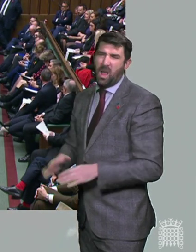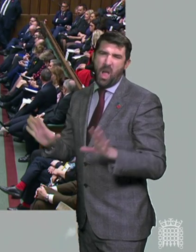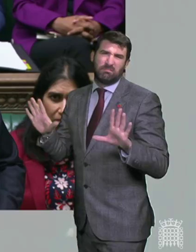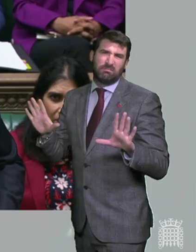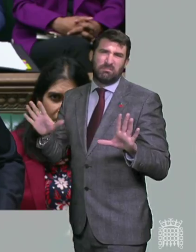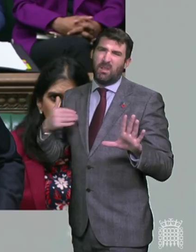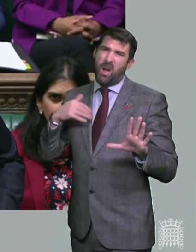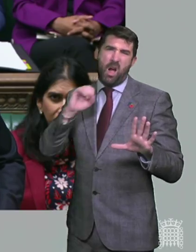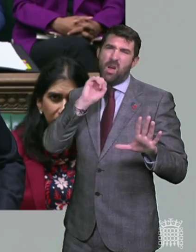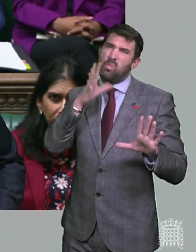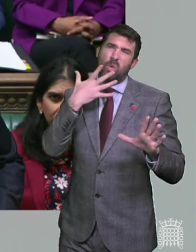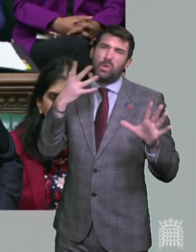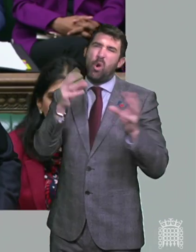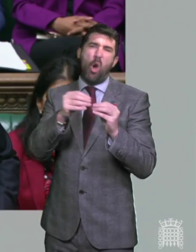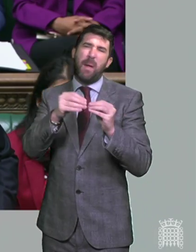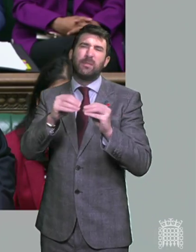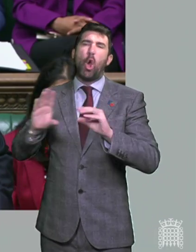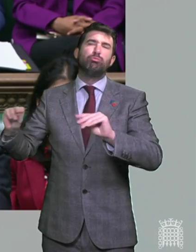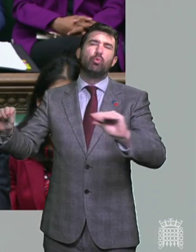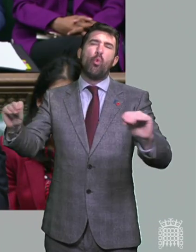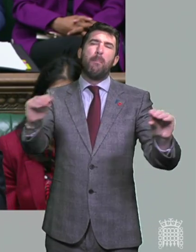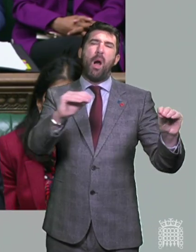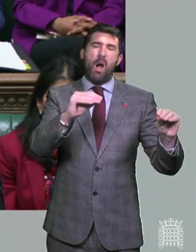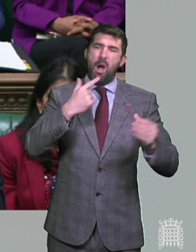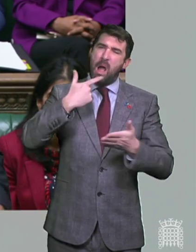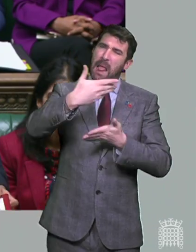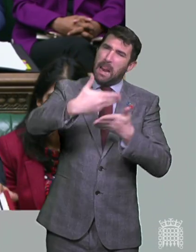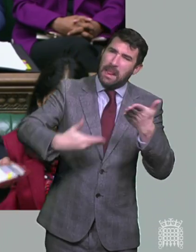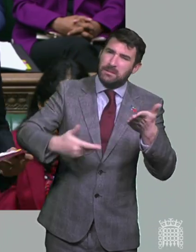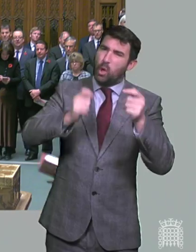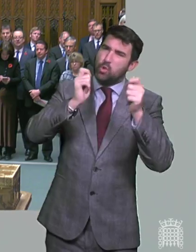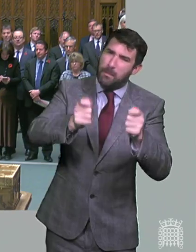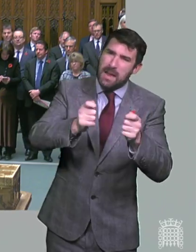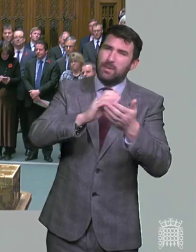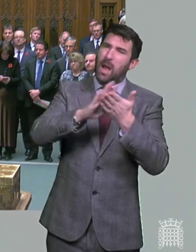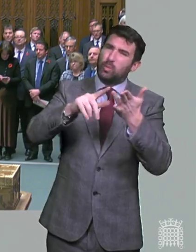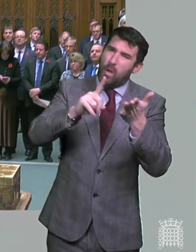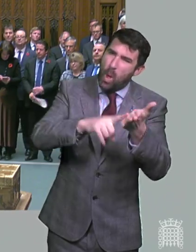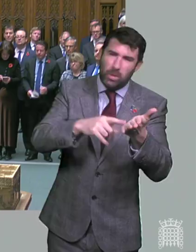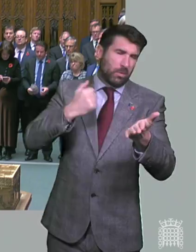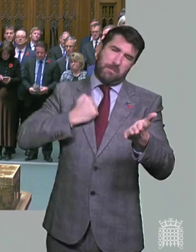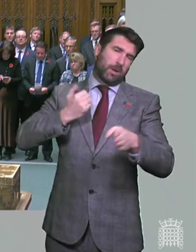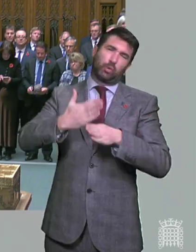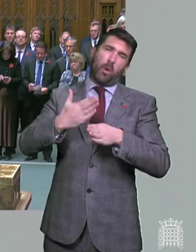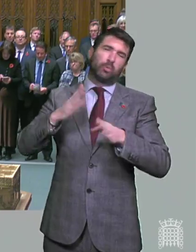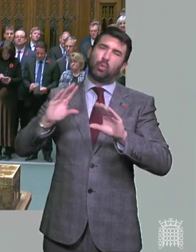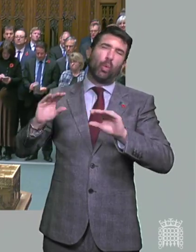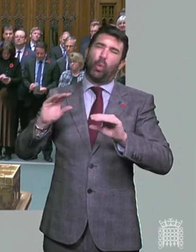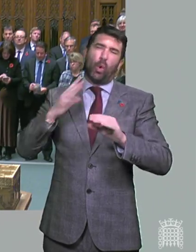Any list would of course follow the normal procedures and processes that are in place.